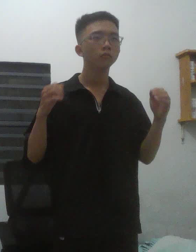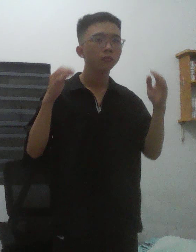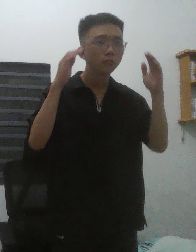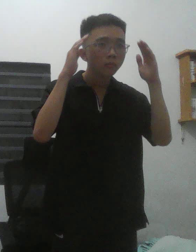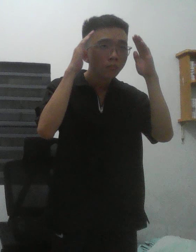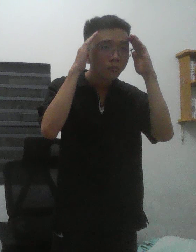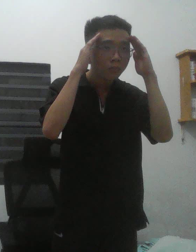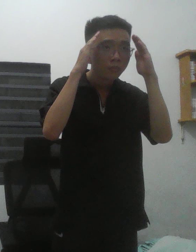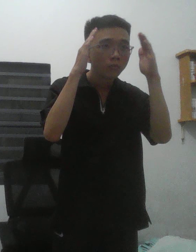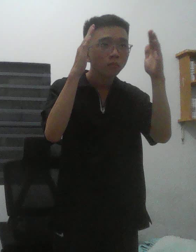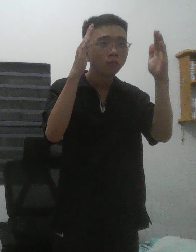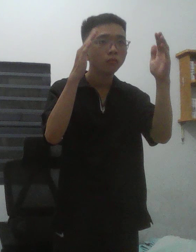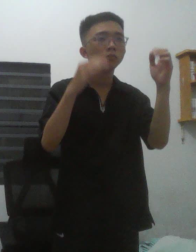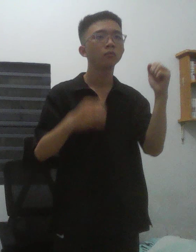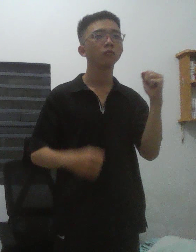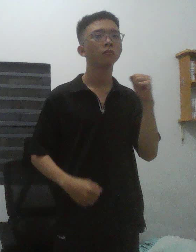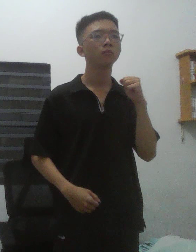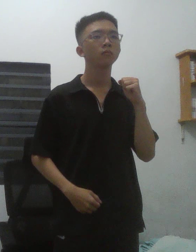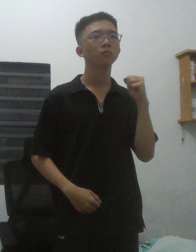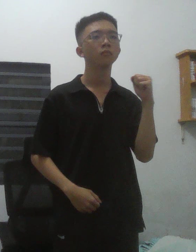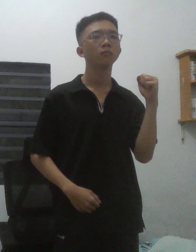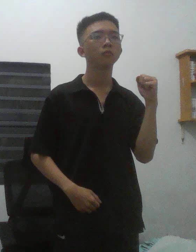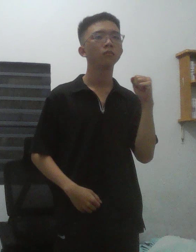khong quan tam